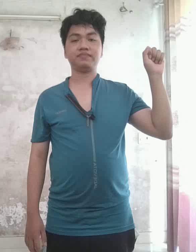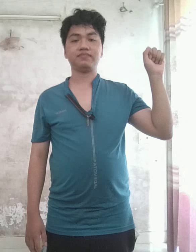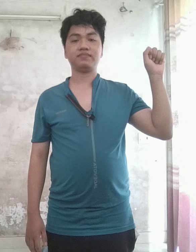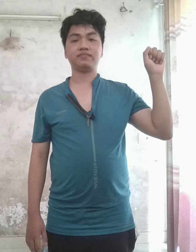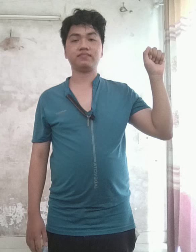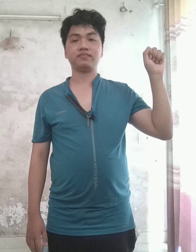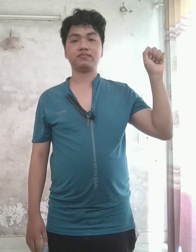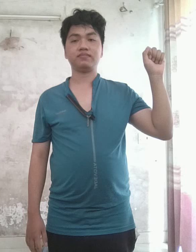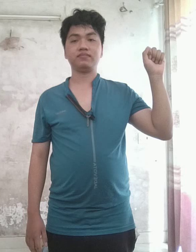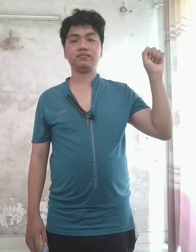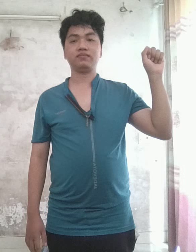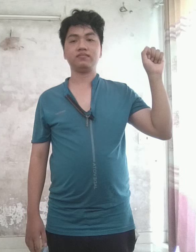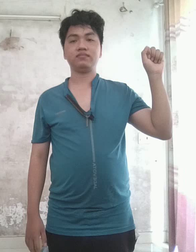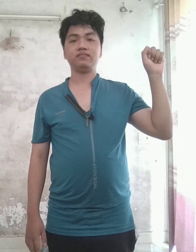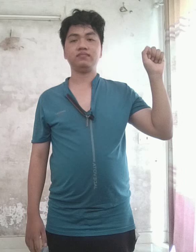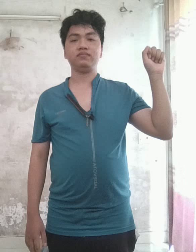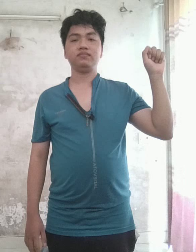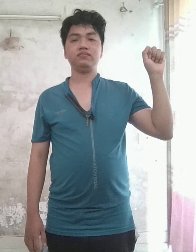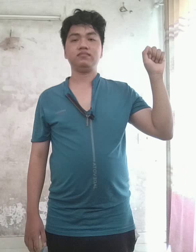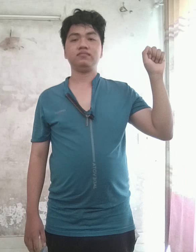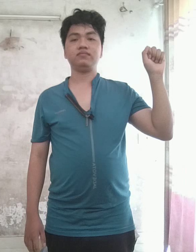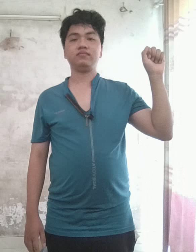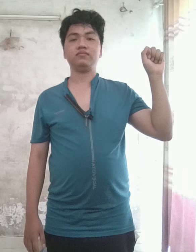a